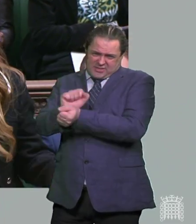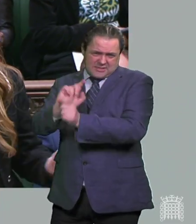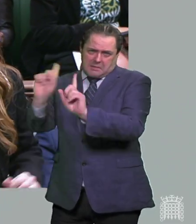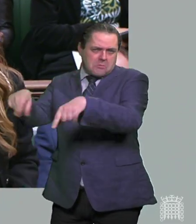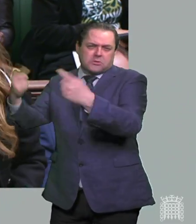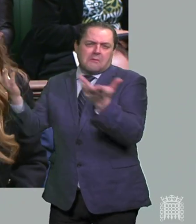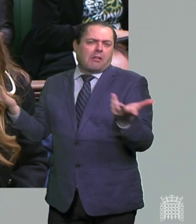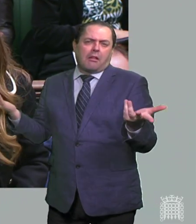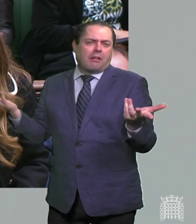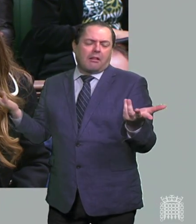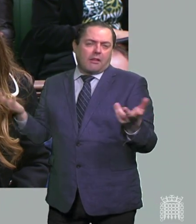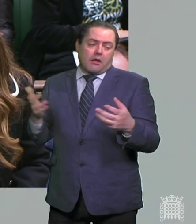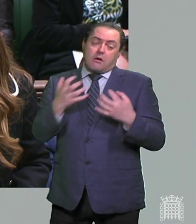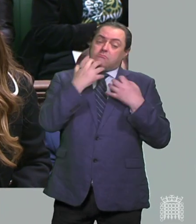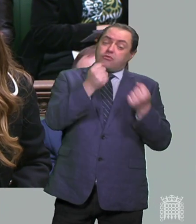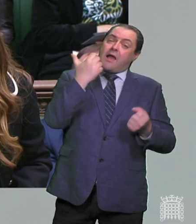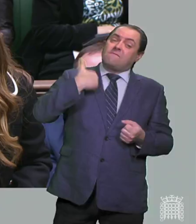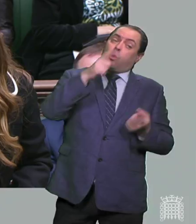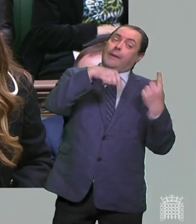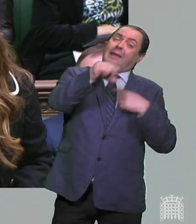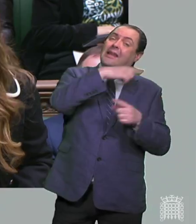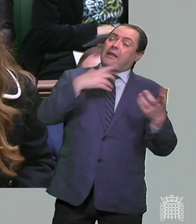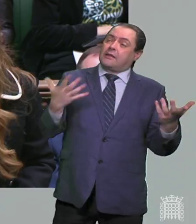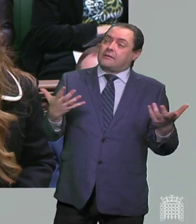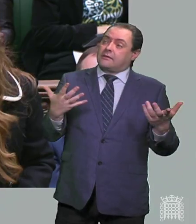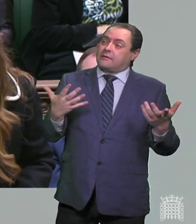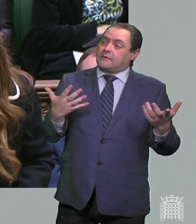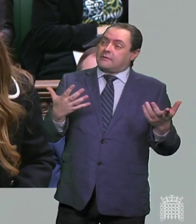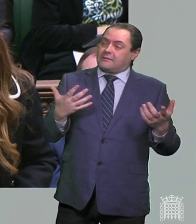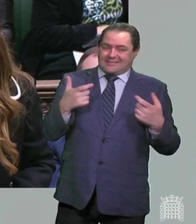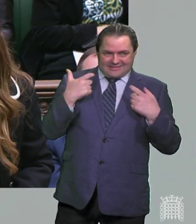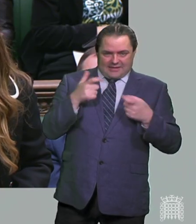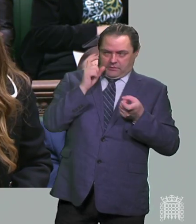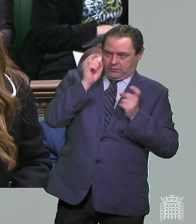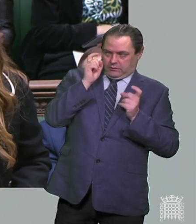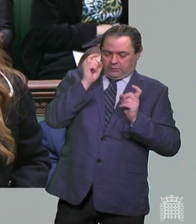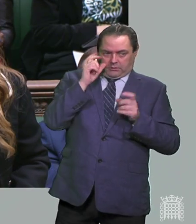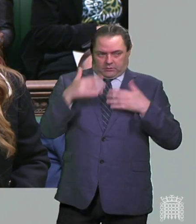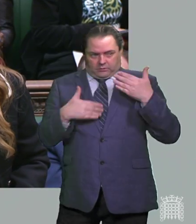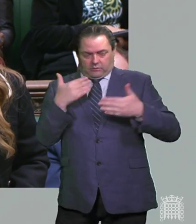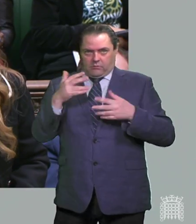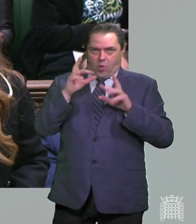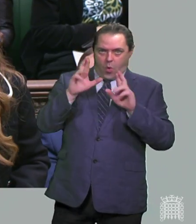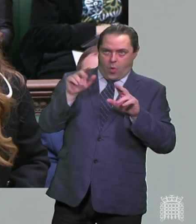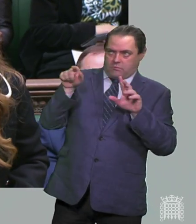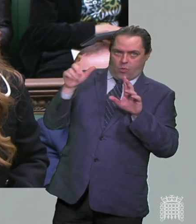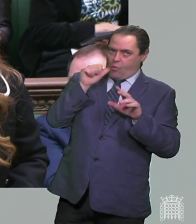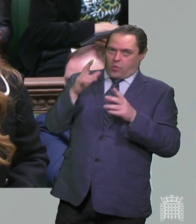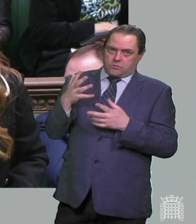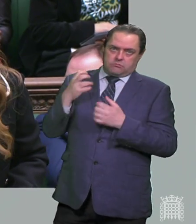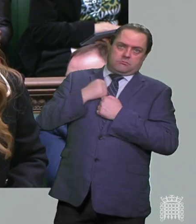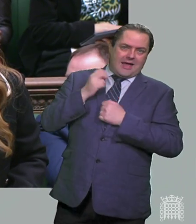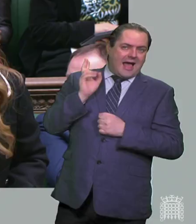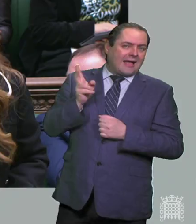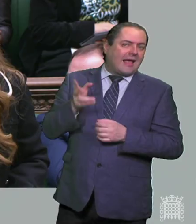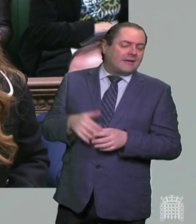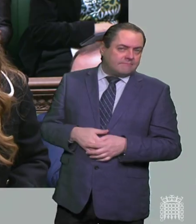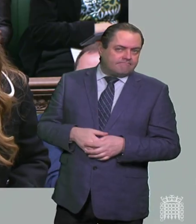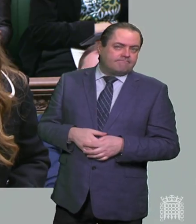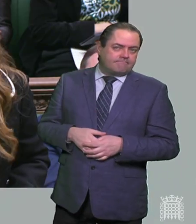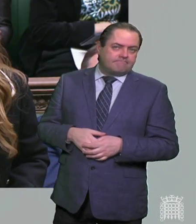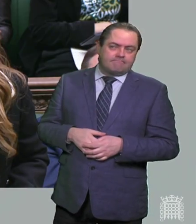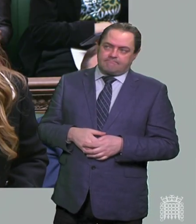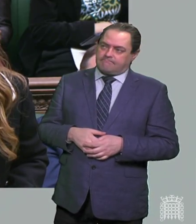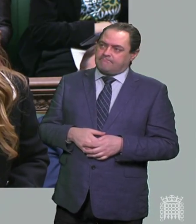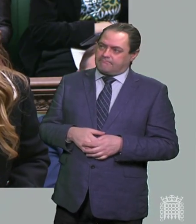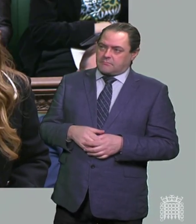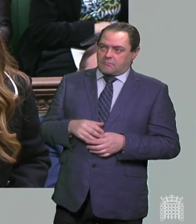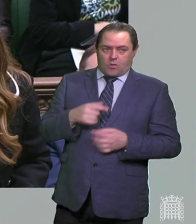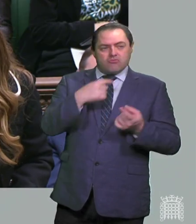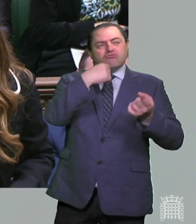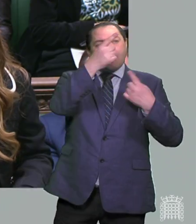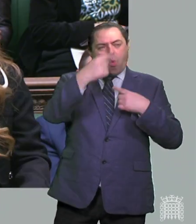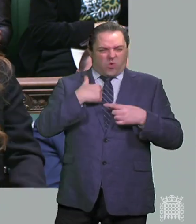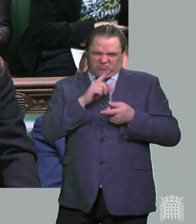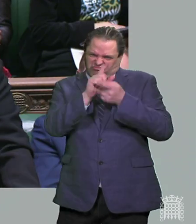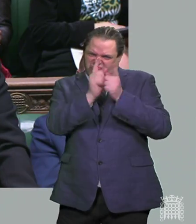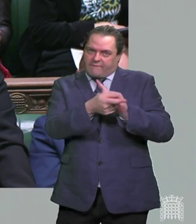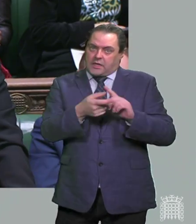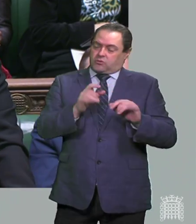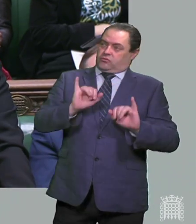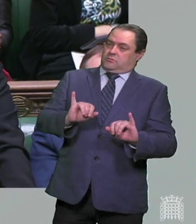And the rest of those brave women? They keep looking over their shoulders and hope the perpetrator does not choose tonight to take their revenge for reporting the incident to the police.